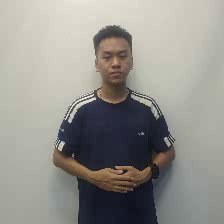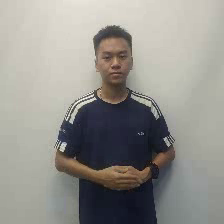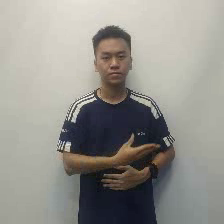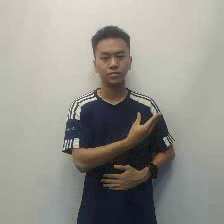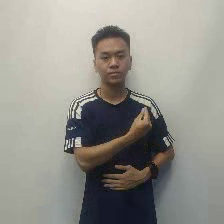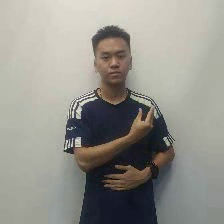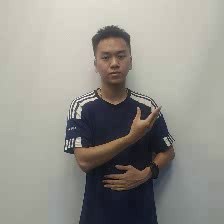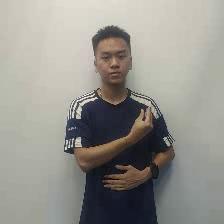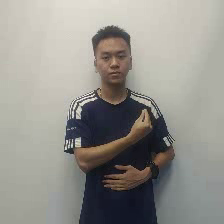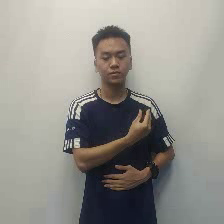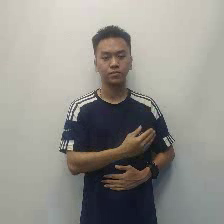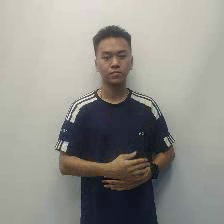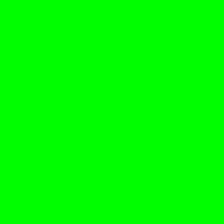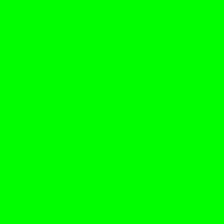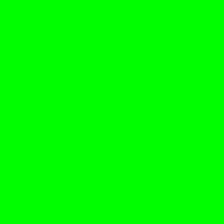Xúc động